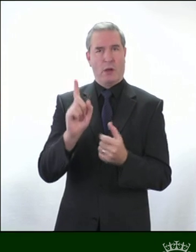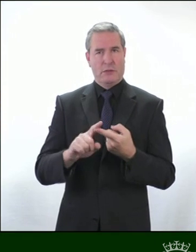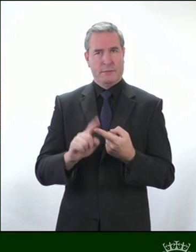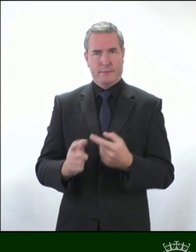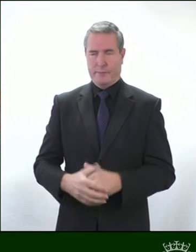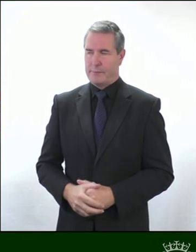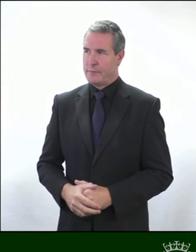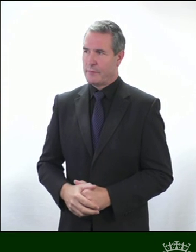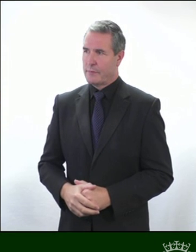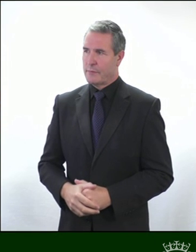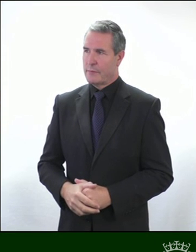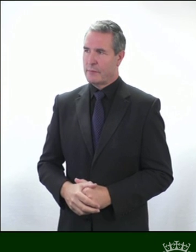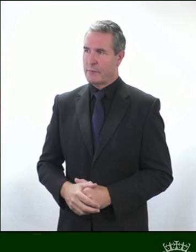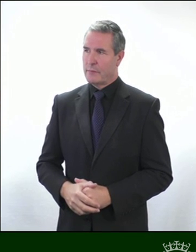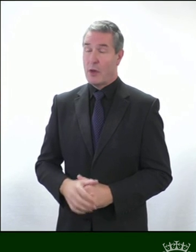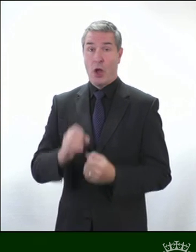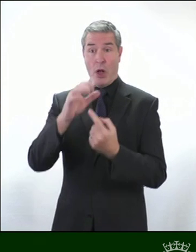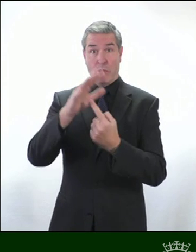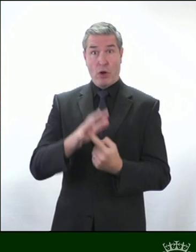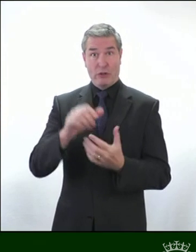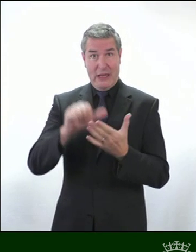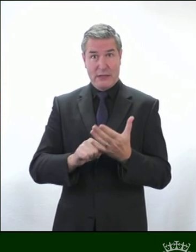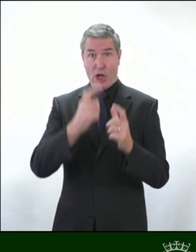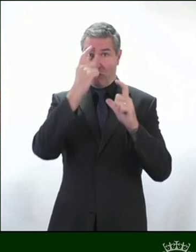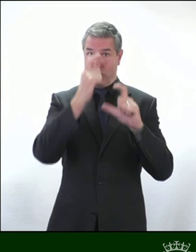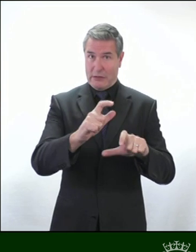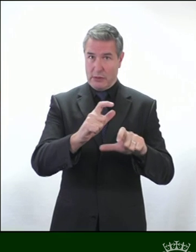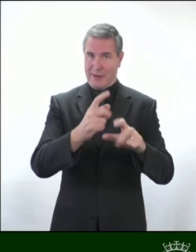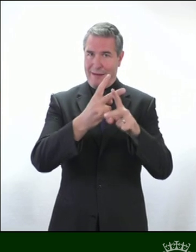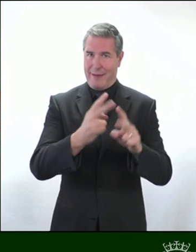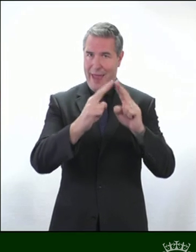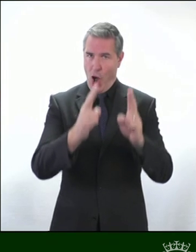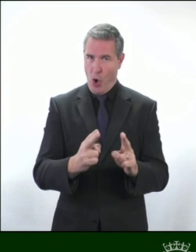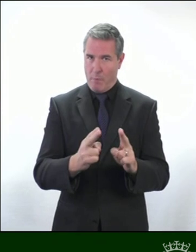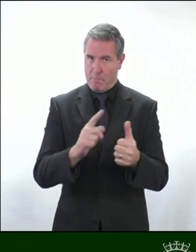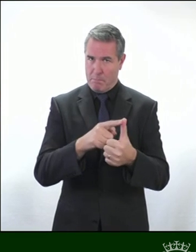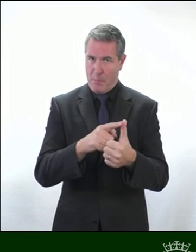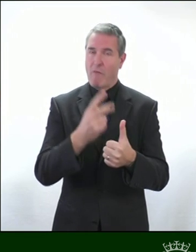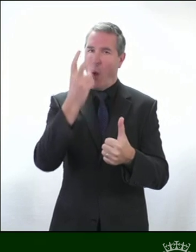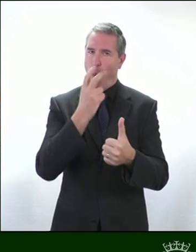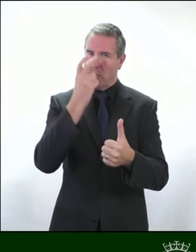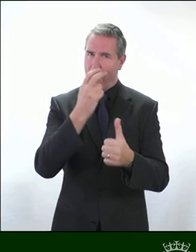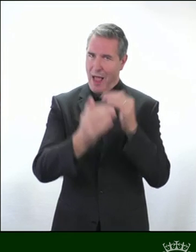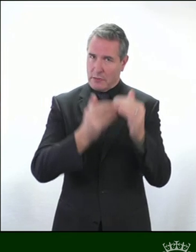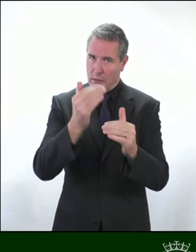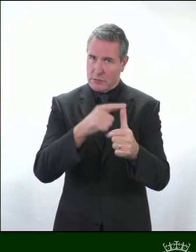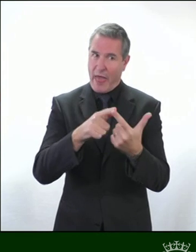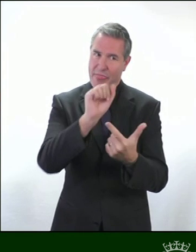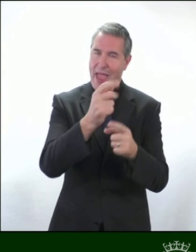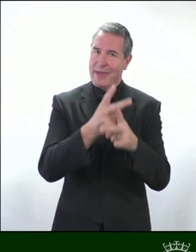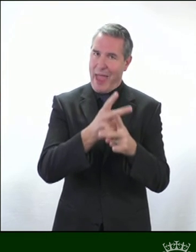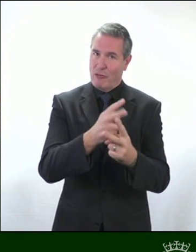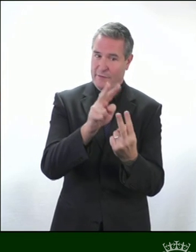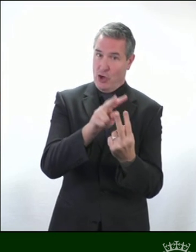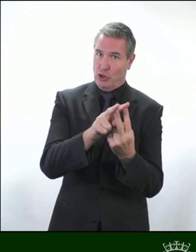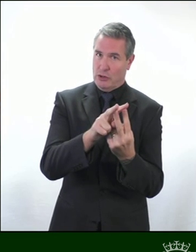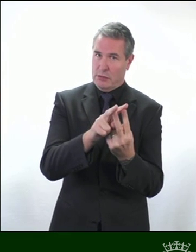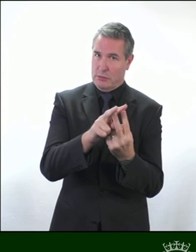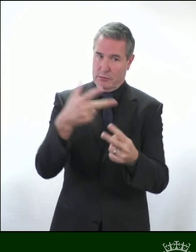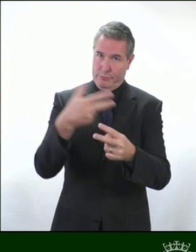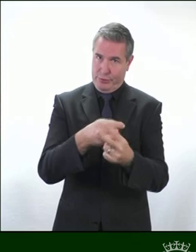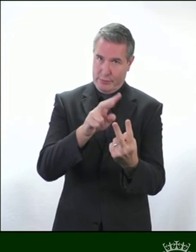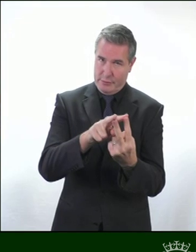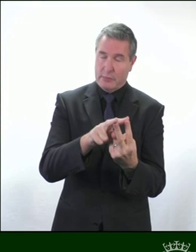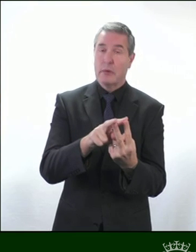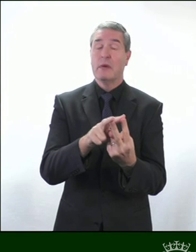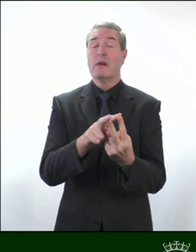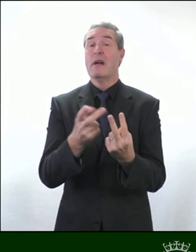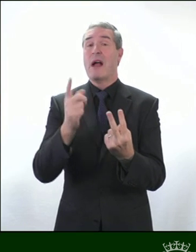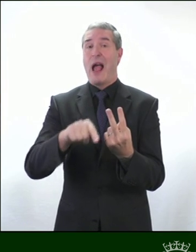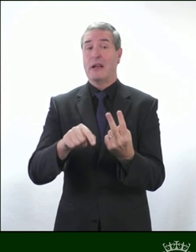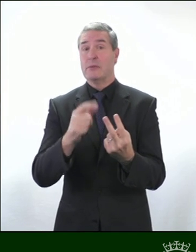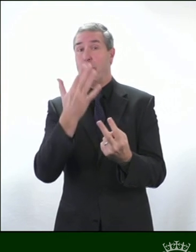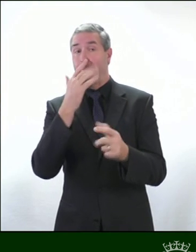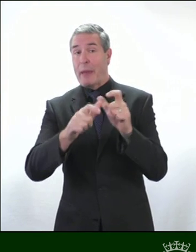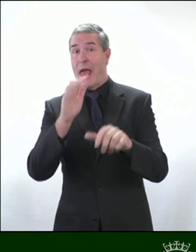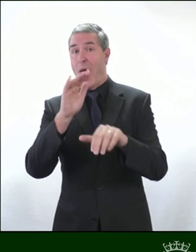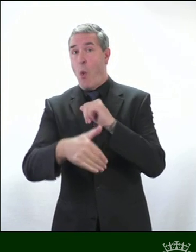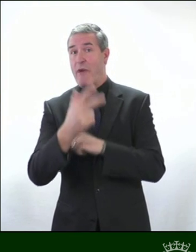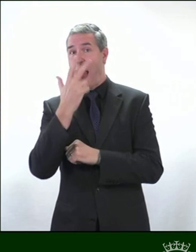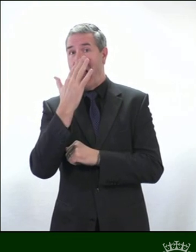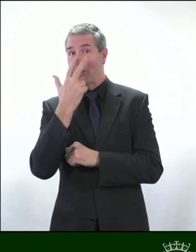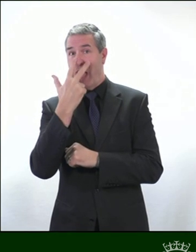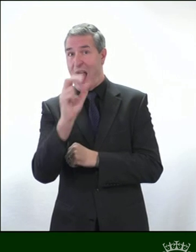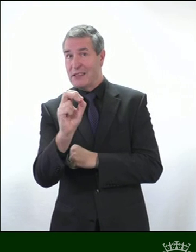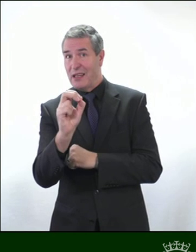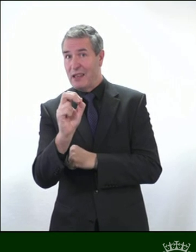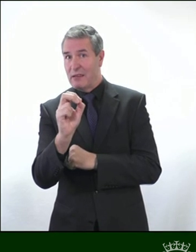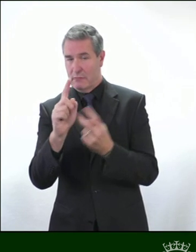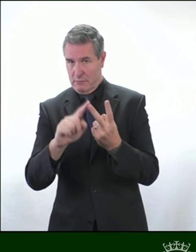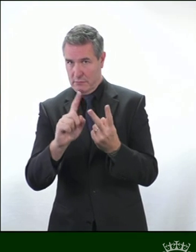The priority list will be: residents in a care home for older adults, and their carers, in order to stop transmission; those of 80 years of age or older;